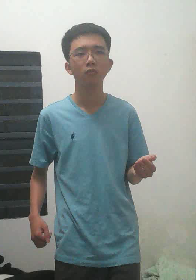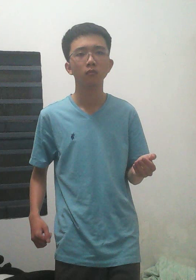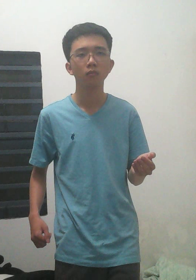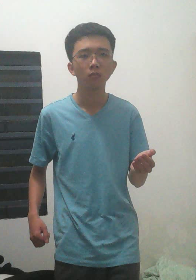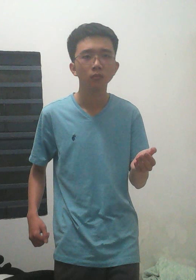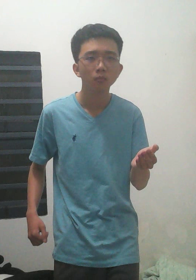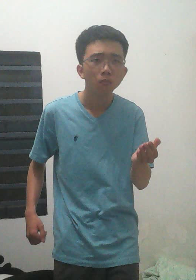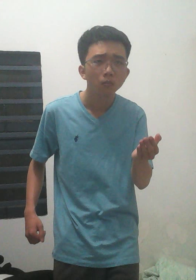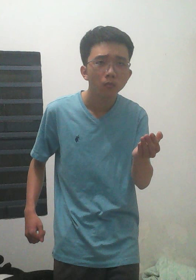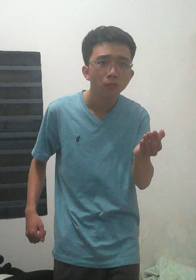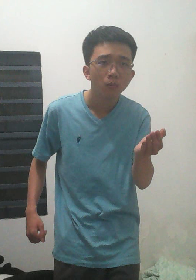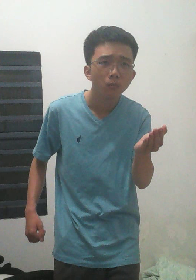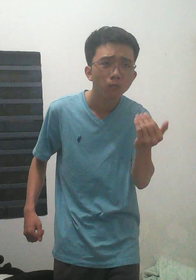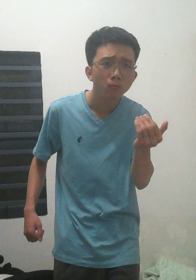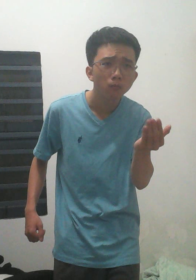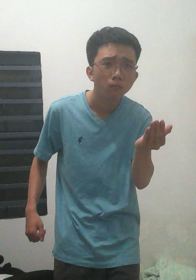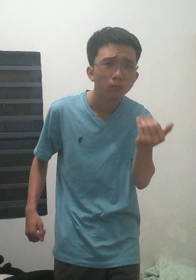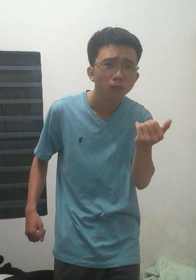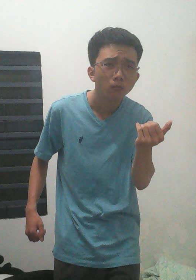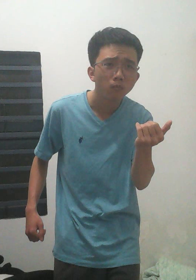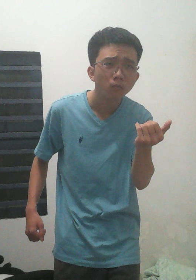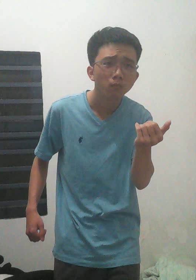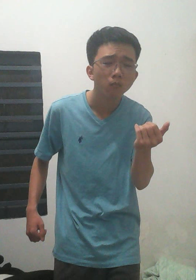yeu cau